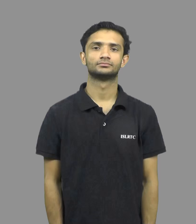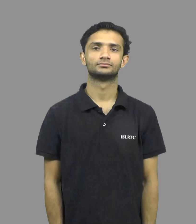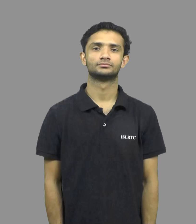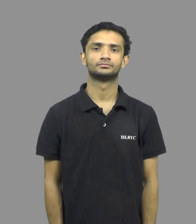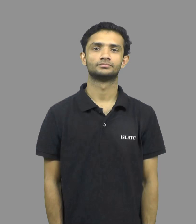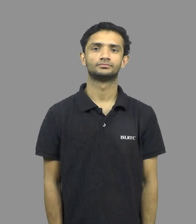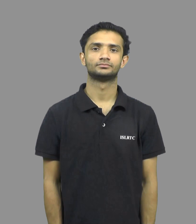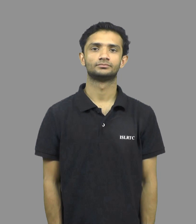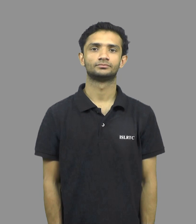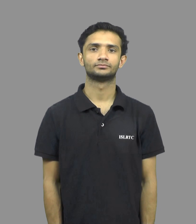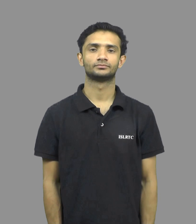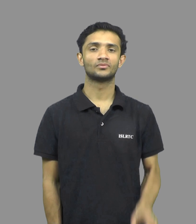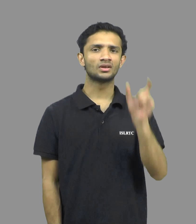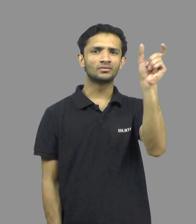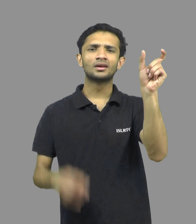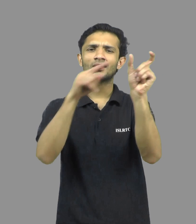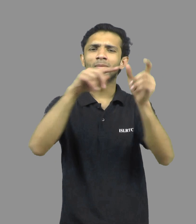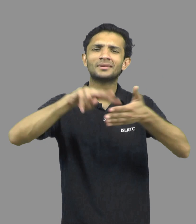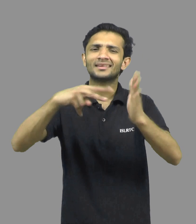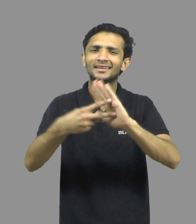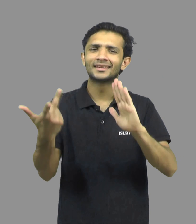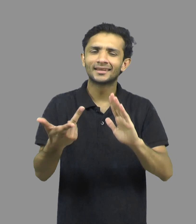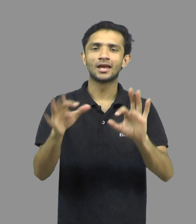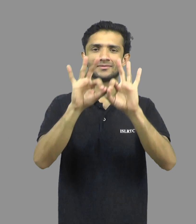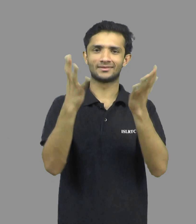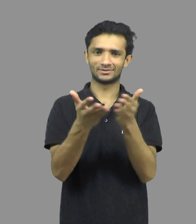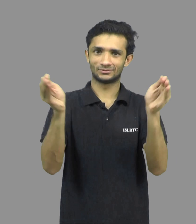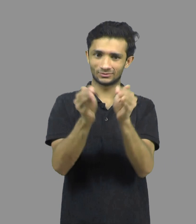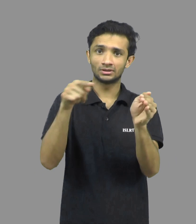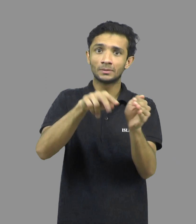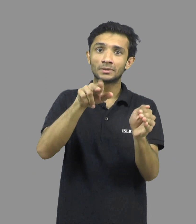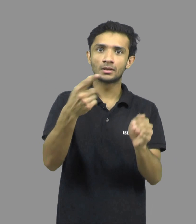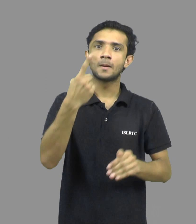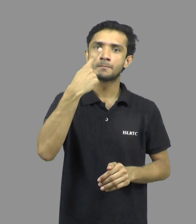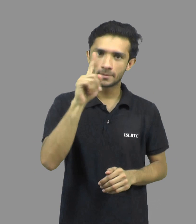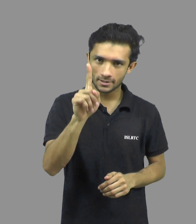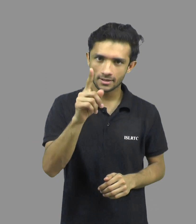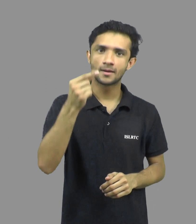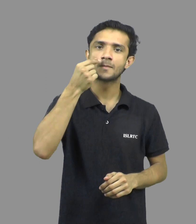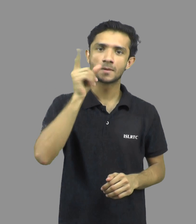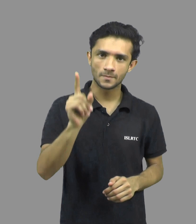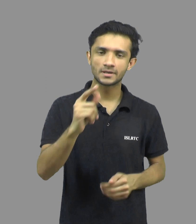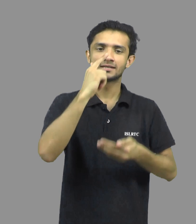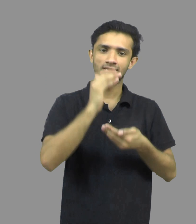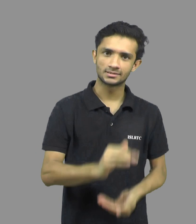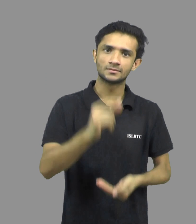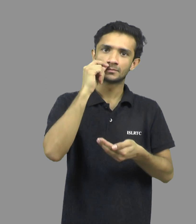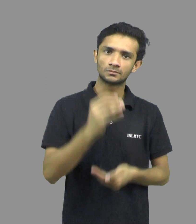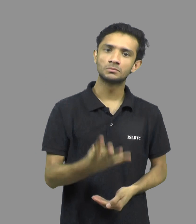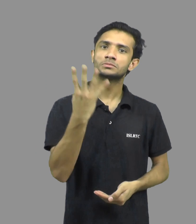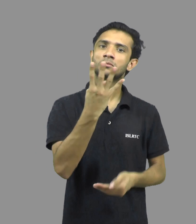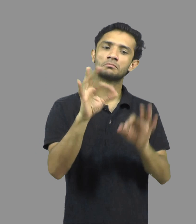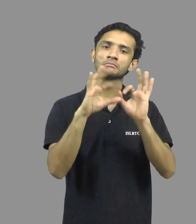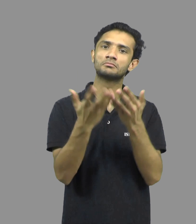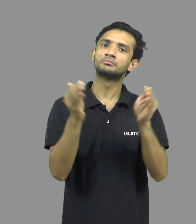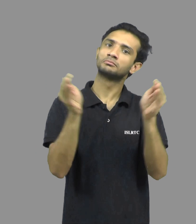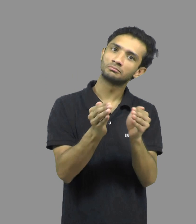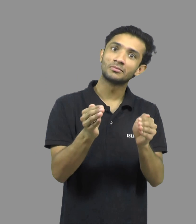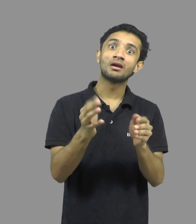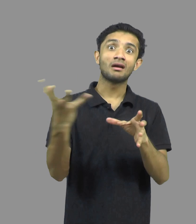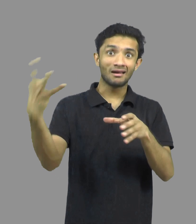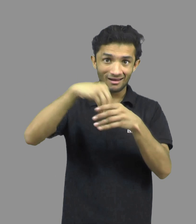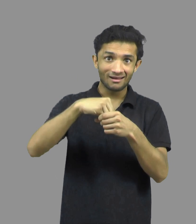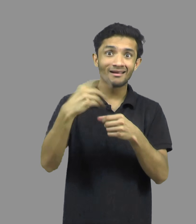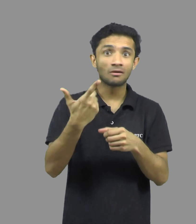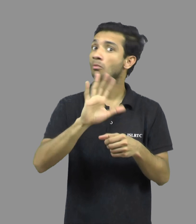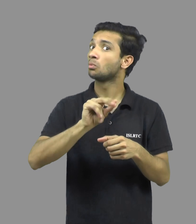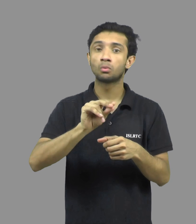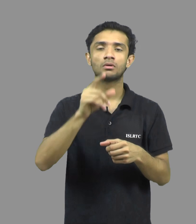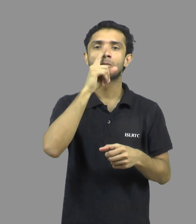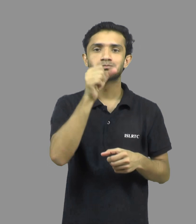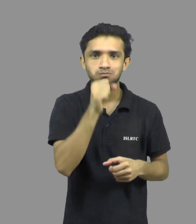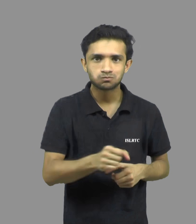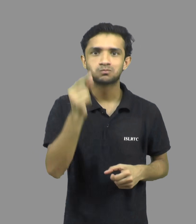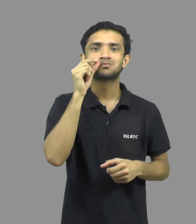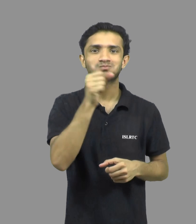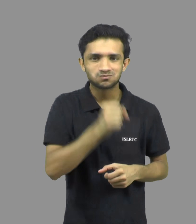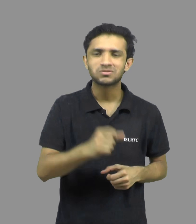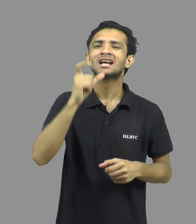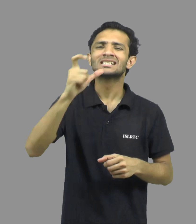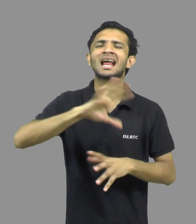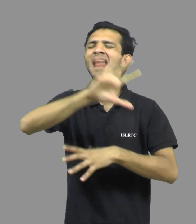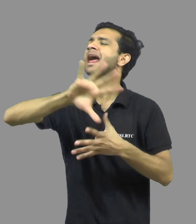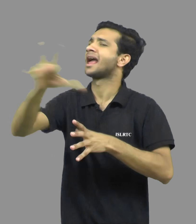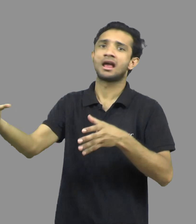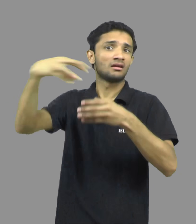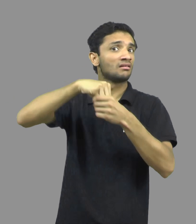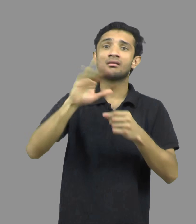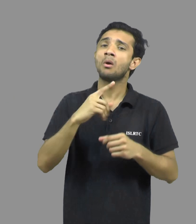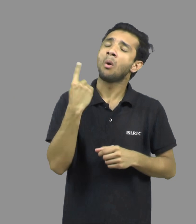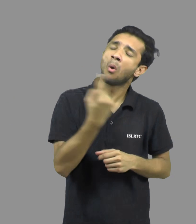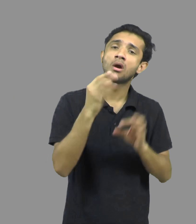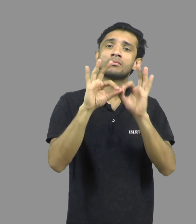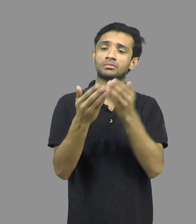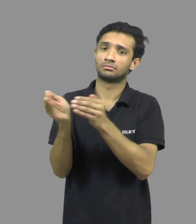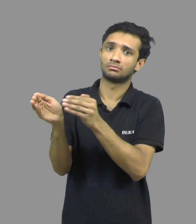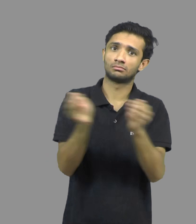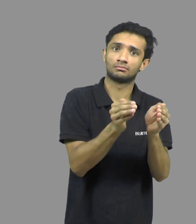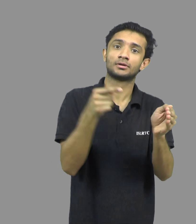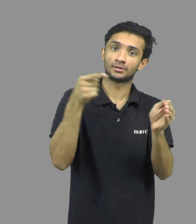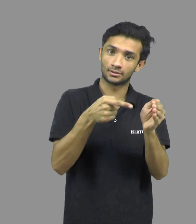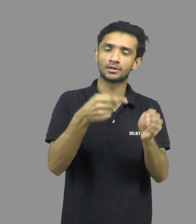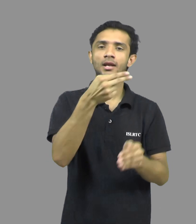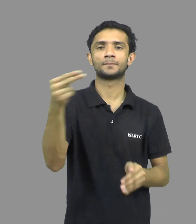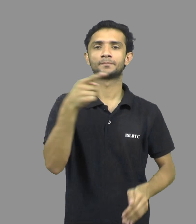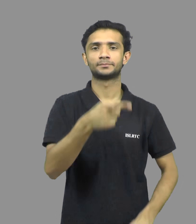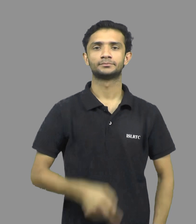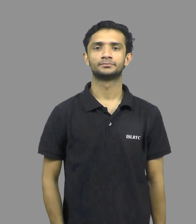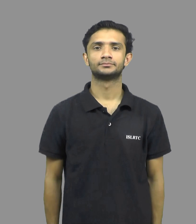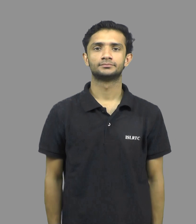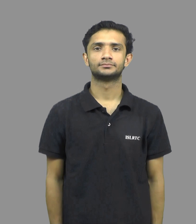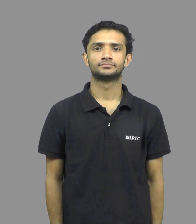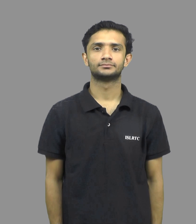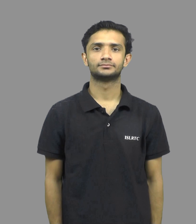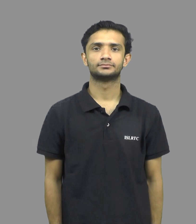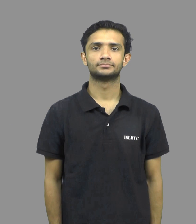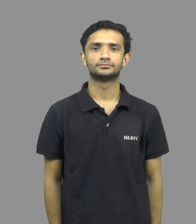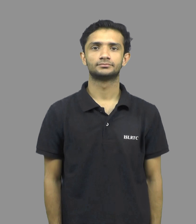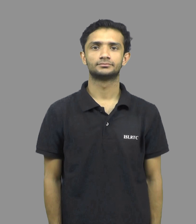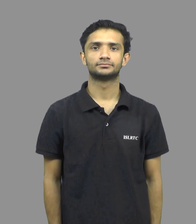Nuclear Family